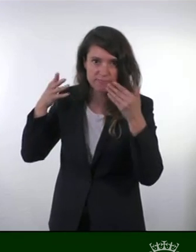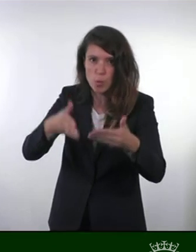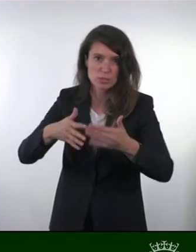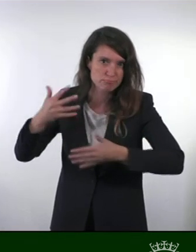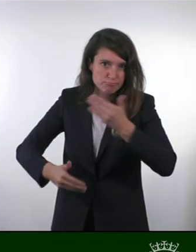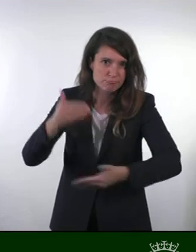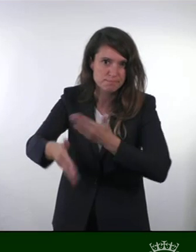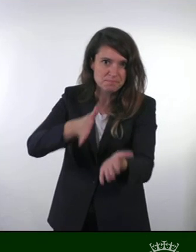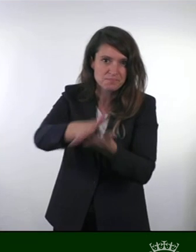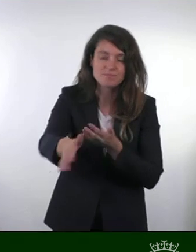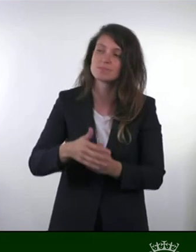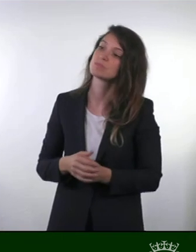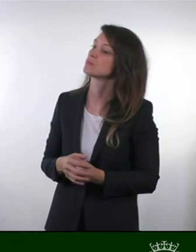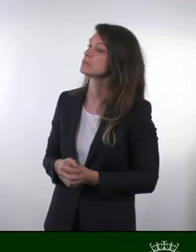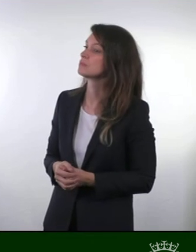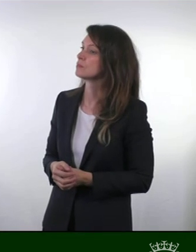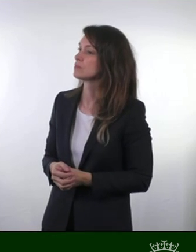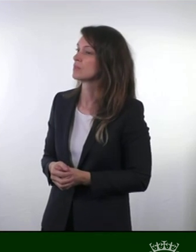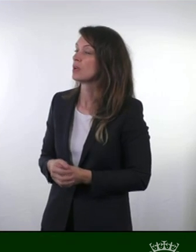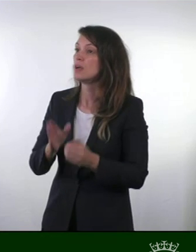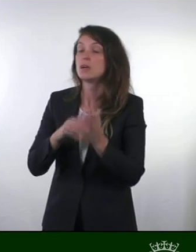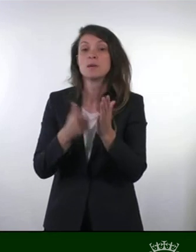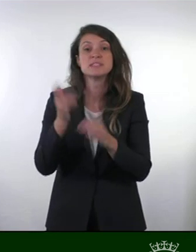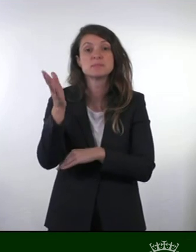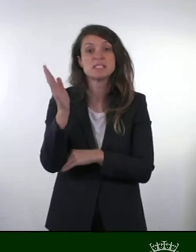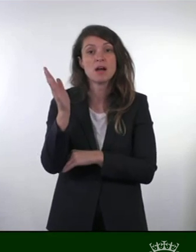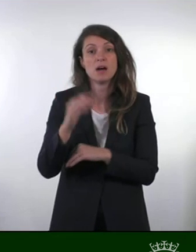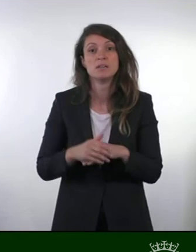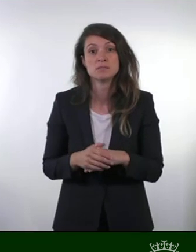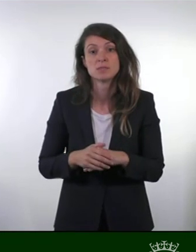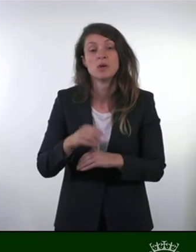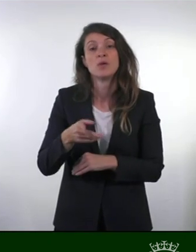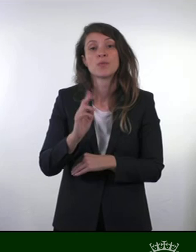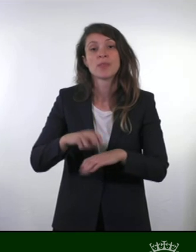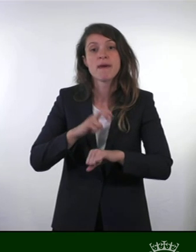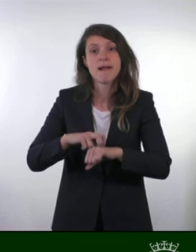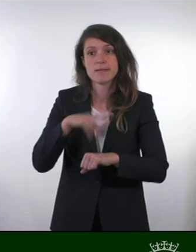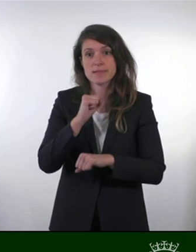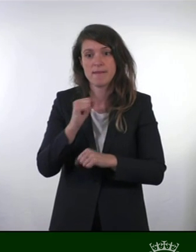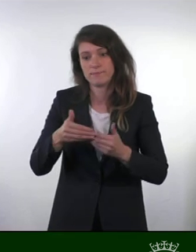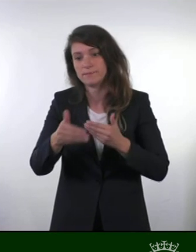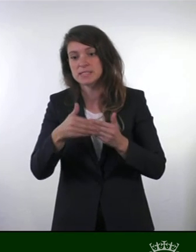Exactly six months from today, the Northern Ireland protocol will sadly come into operation.